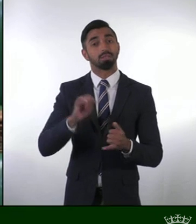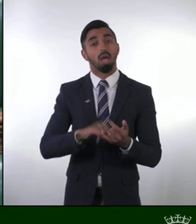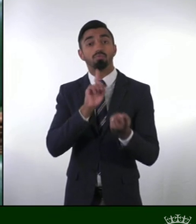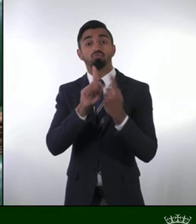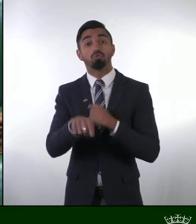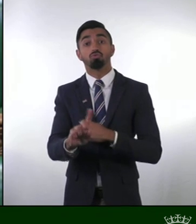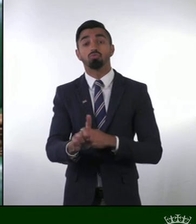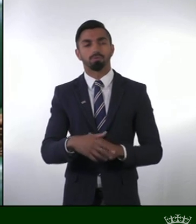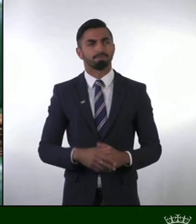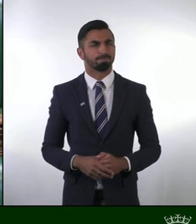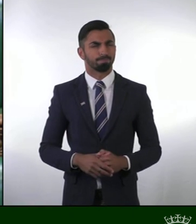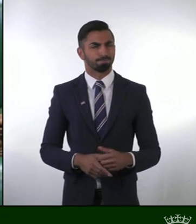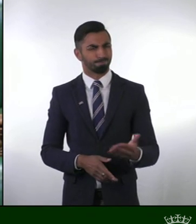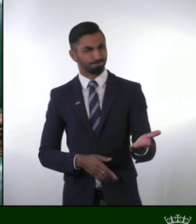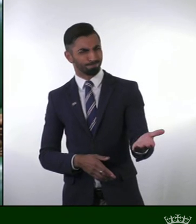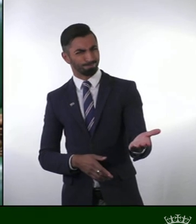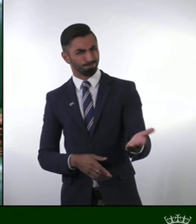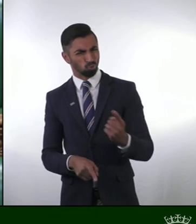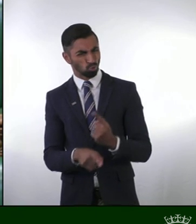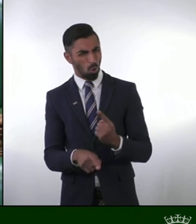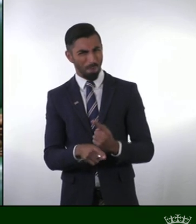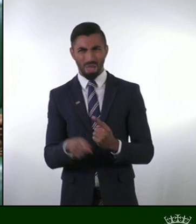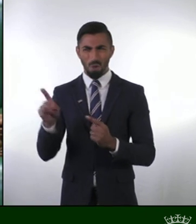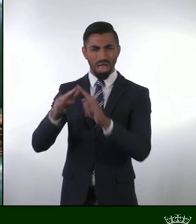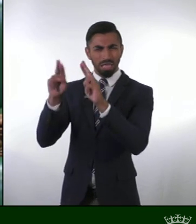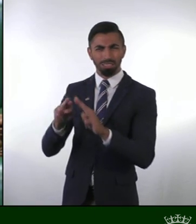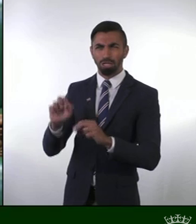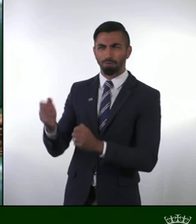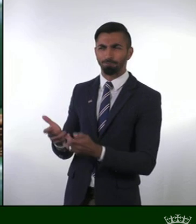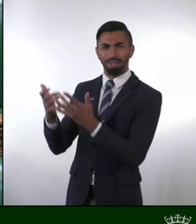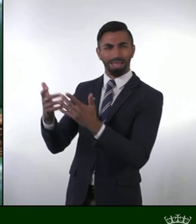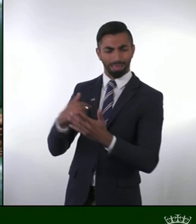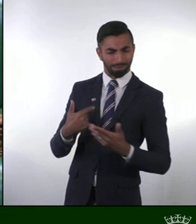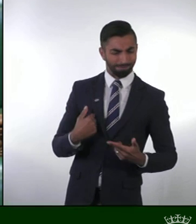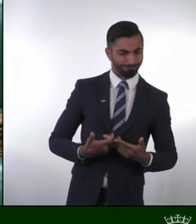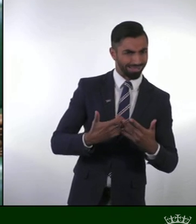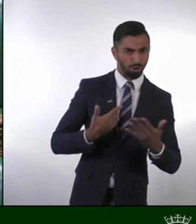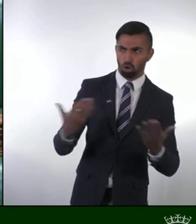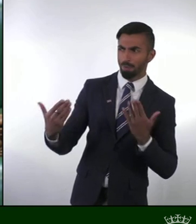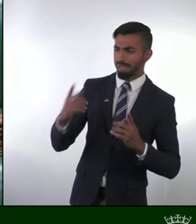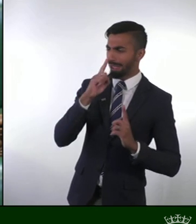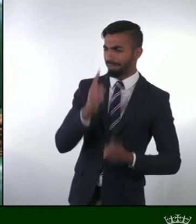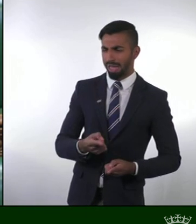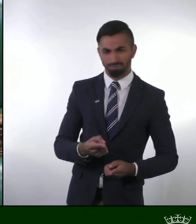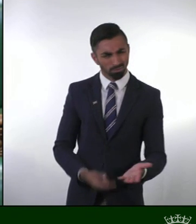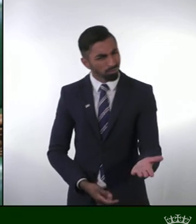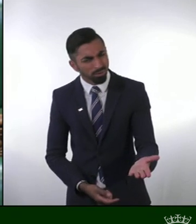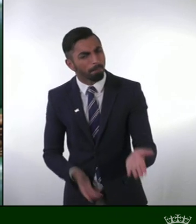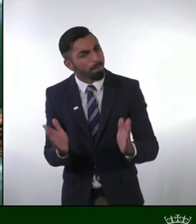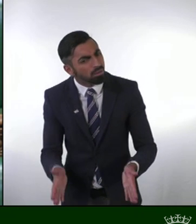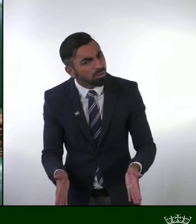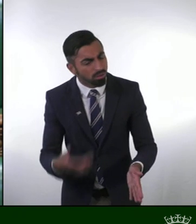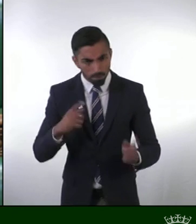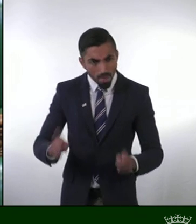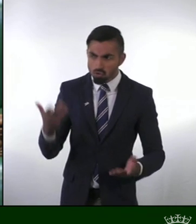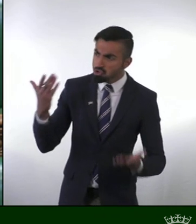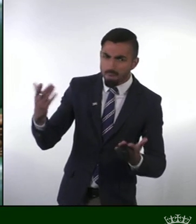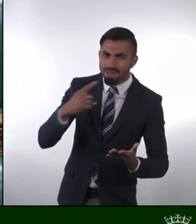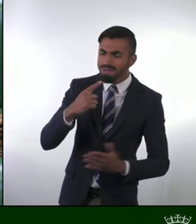Everybody can see those figures and see the disparity, and we need to learn from those other countries—what did they do more quickly than us, what did they do differently?